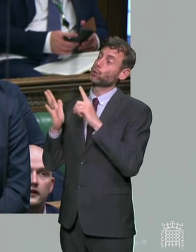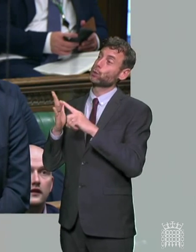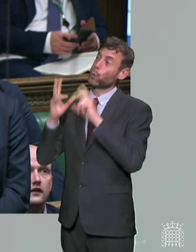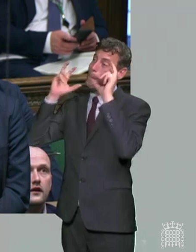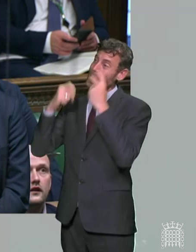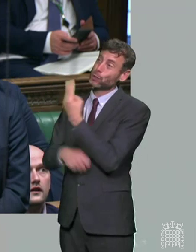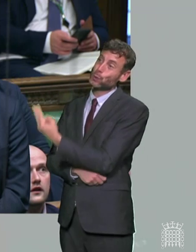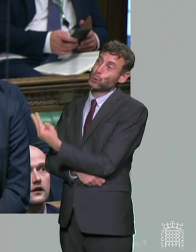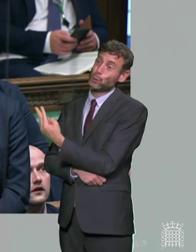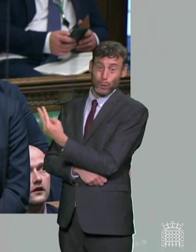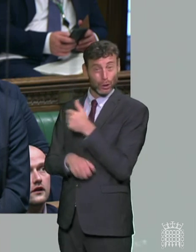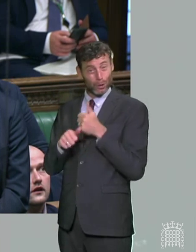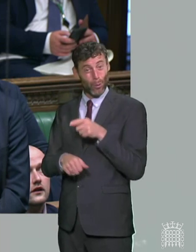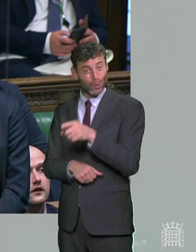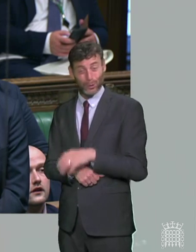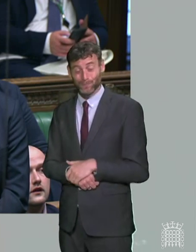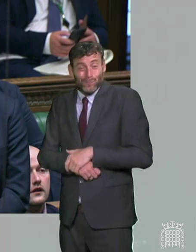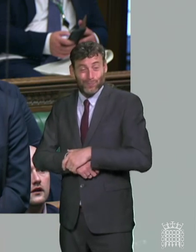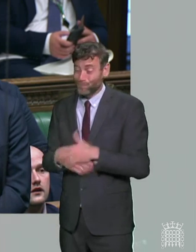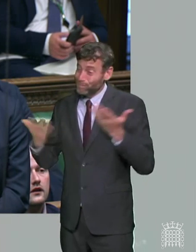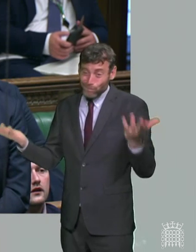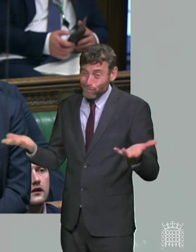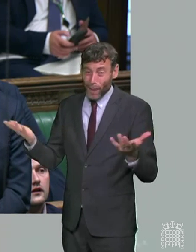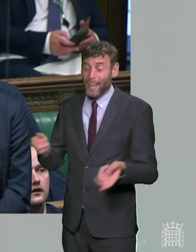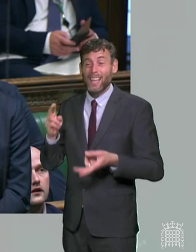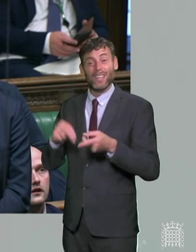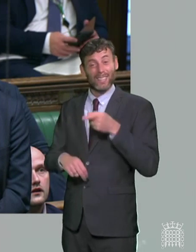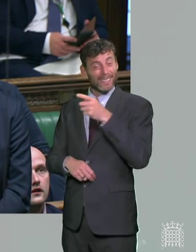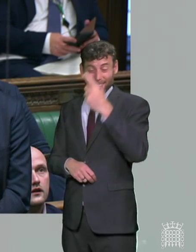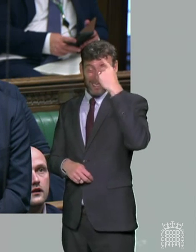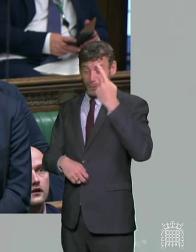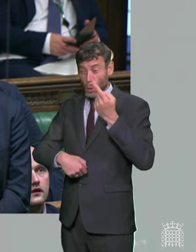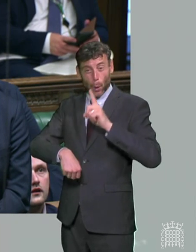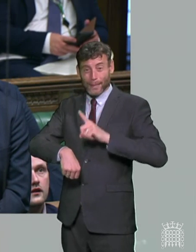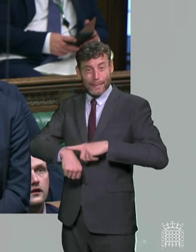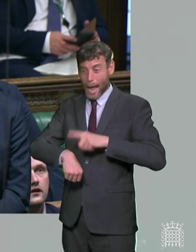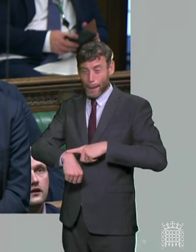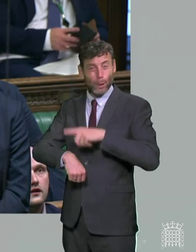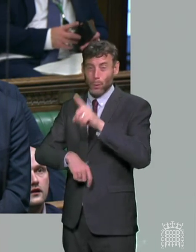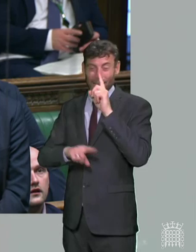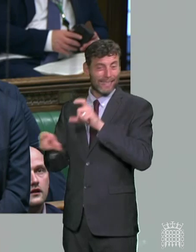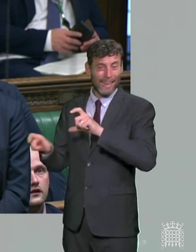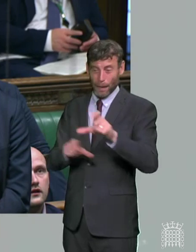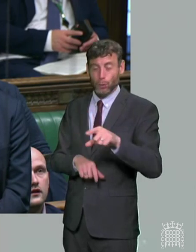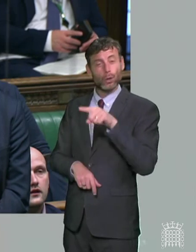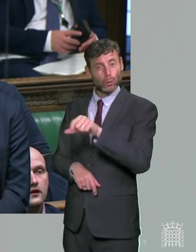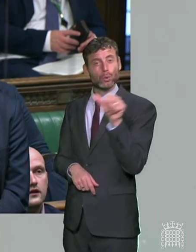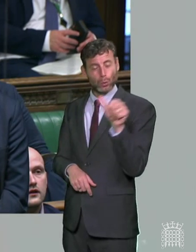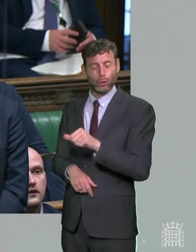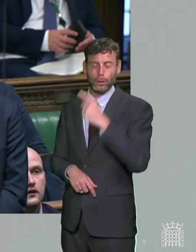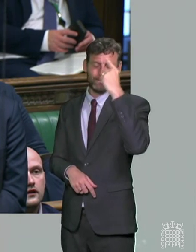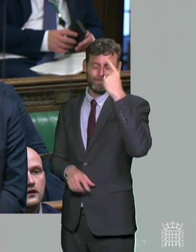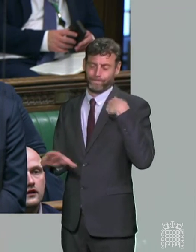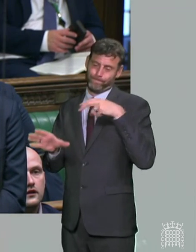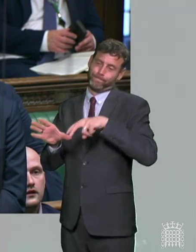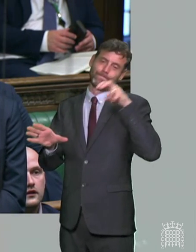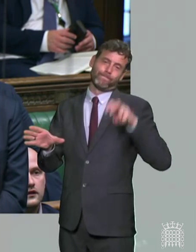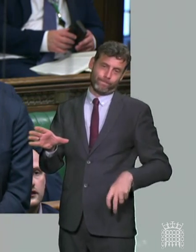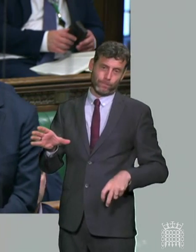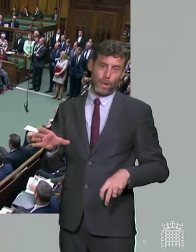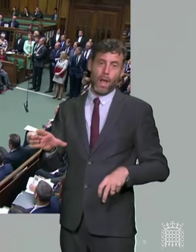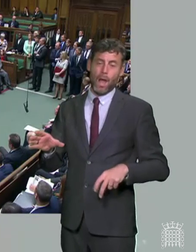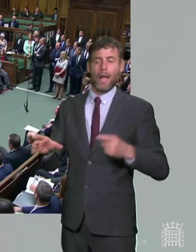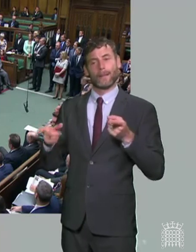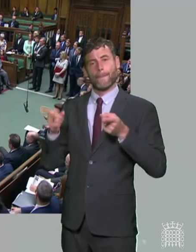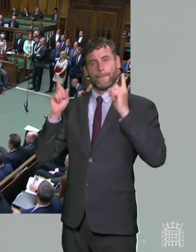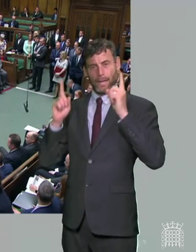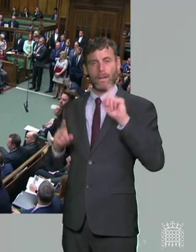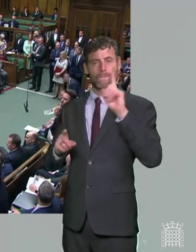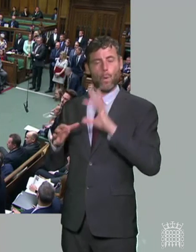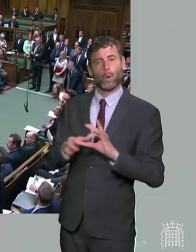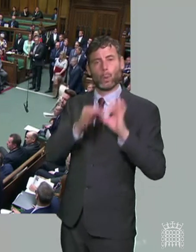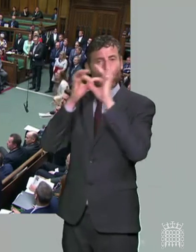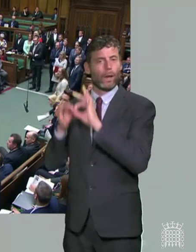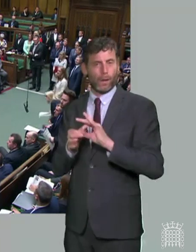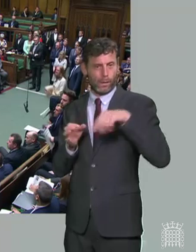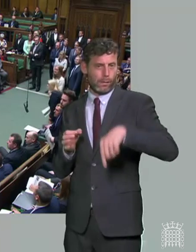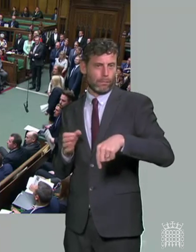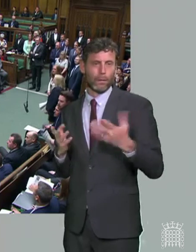If he is not going to do the decent thing and resign as Prime Minister, surely it is past time that he wrote a letter of resignation to himself to stand down as Minister for the Union.